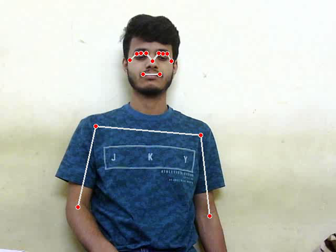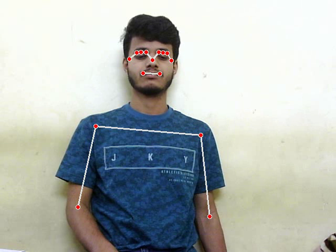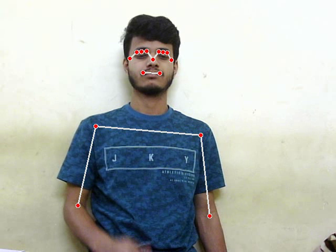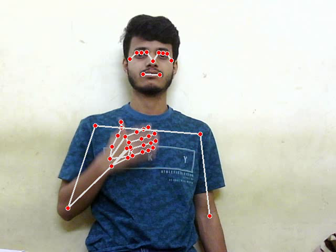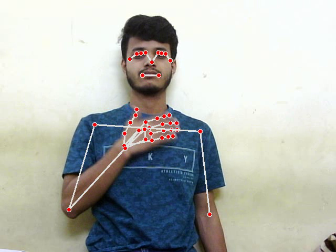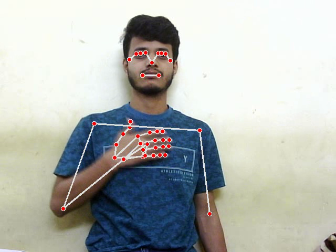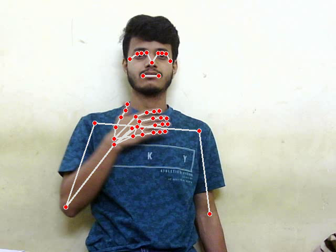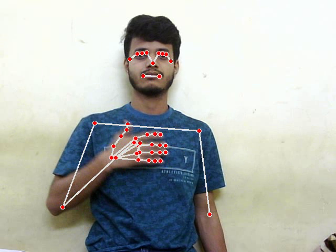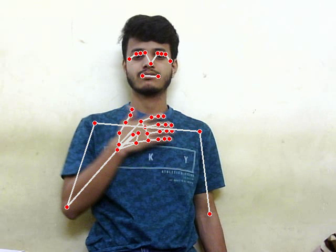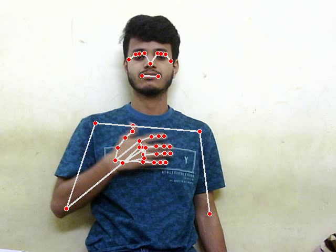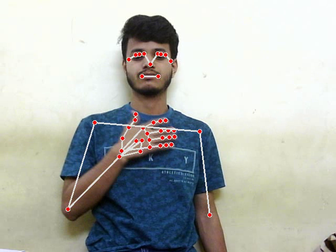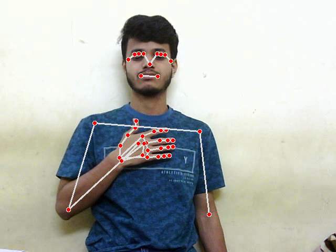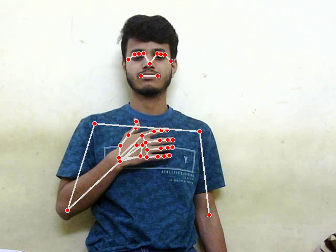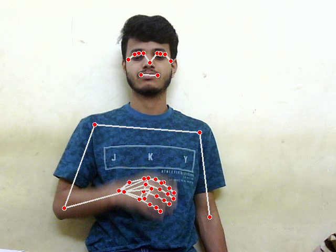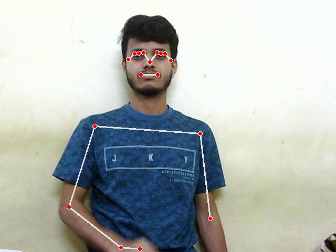please